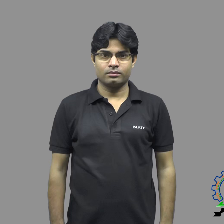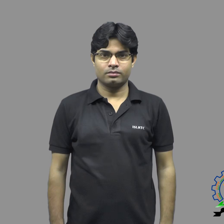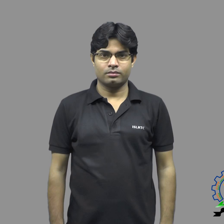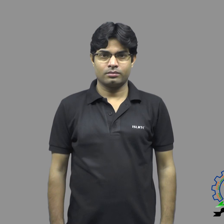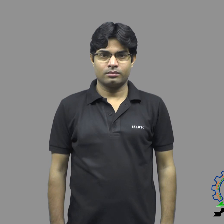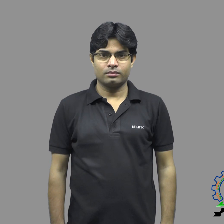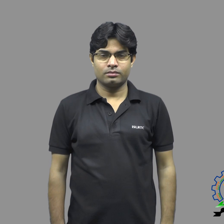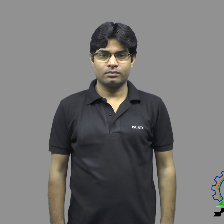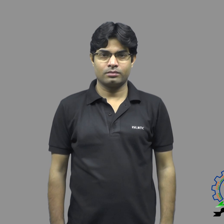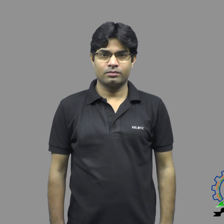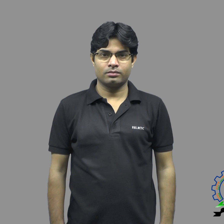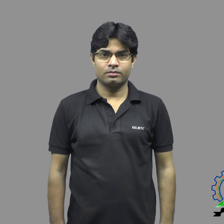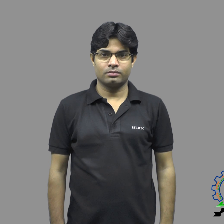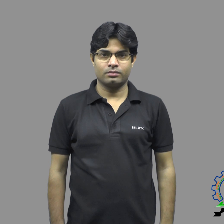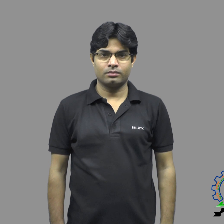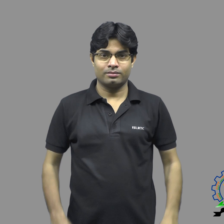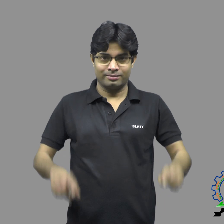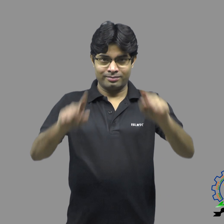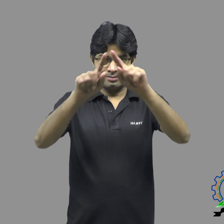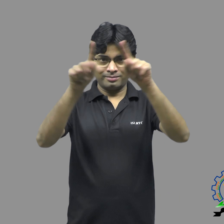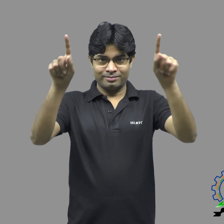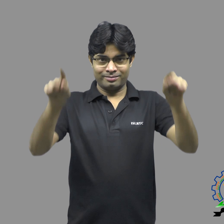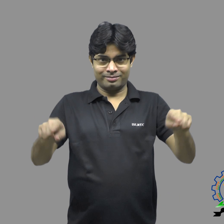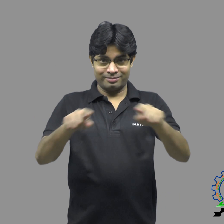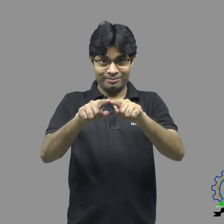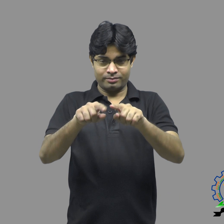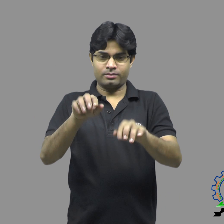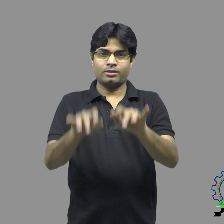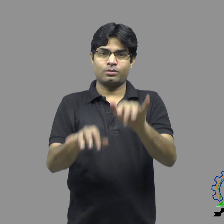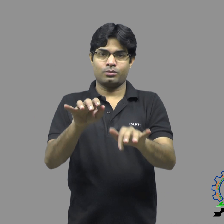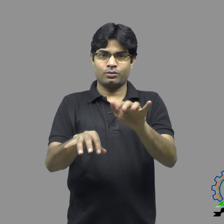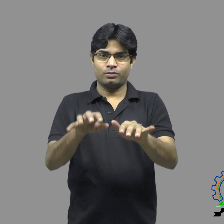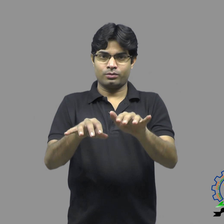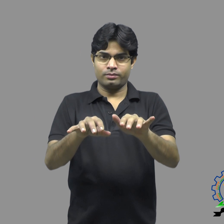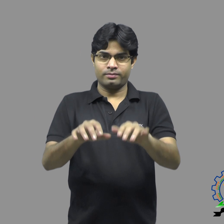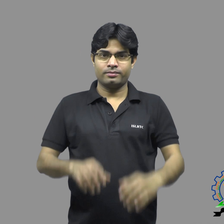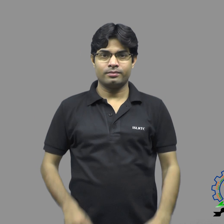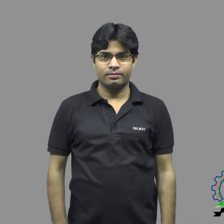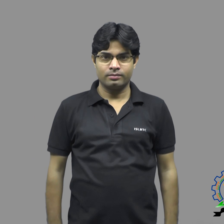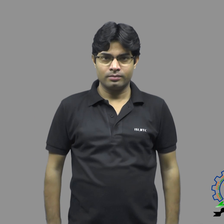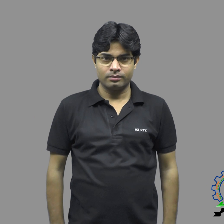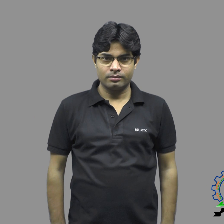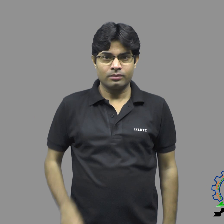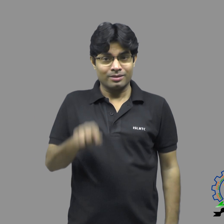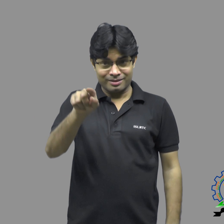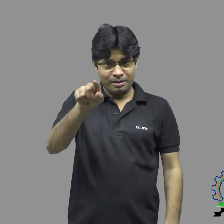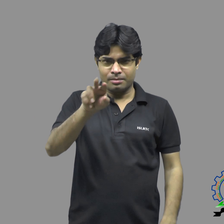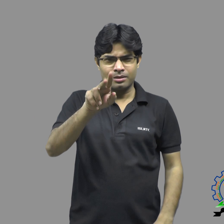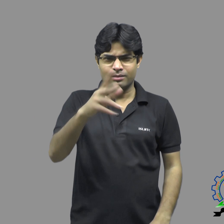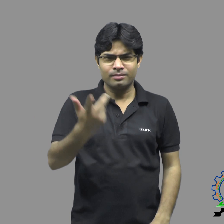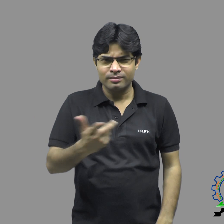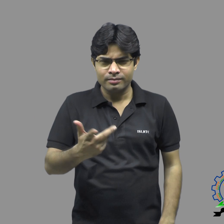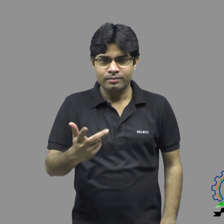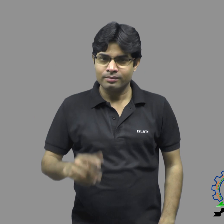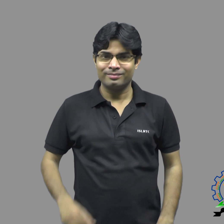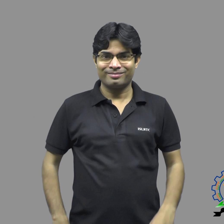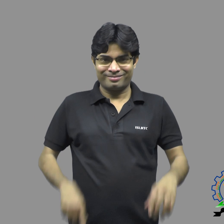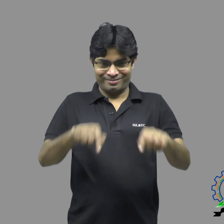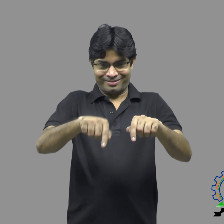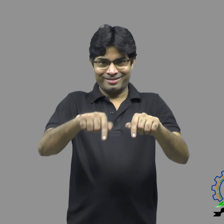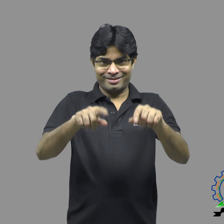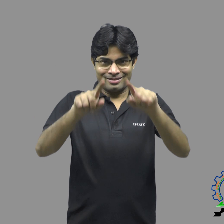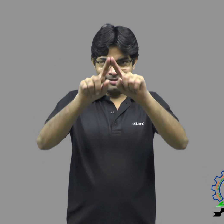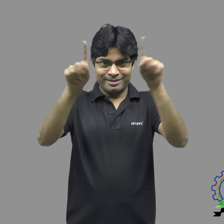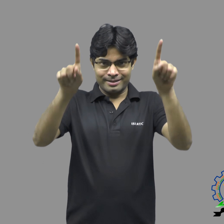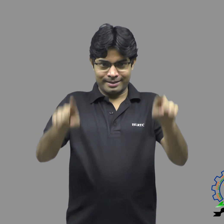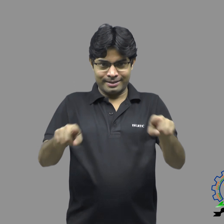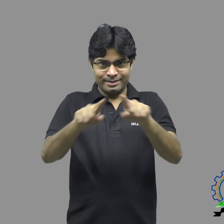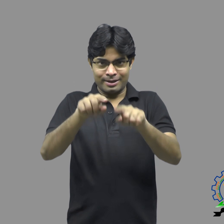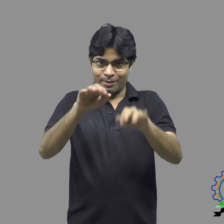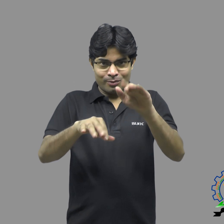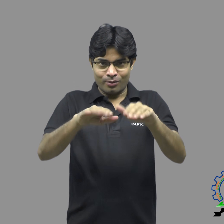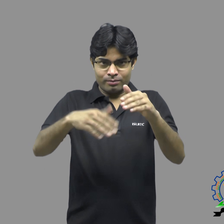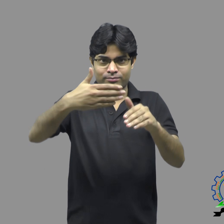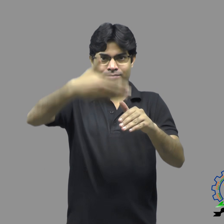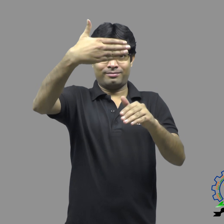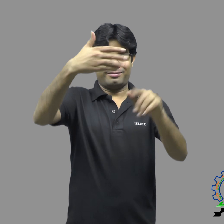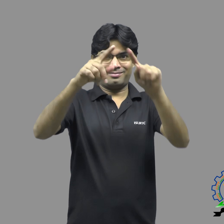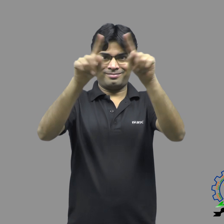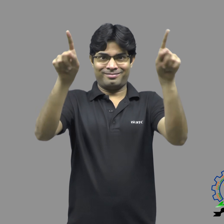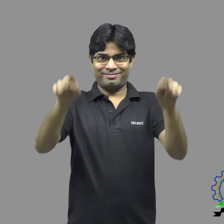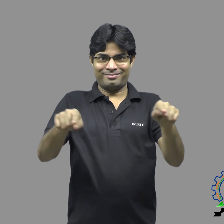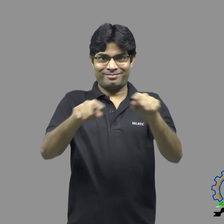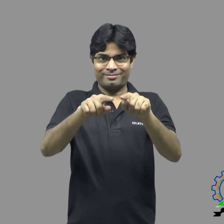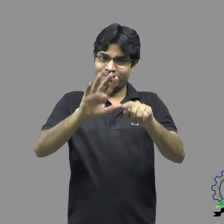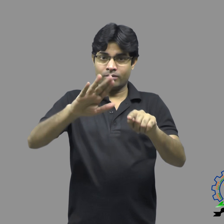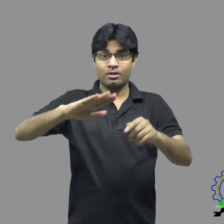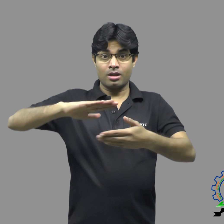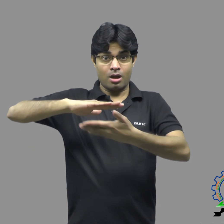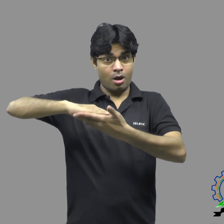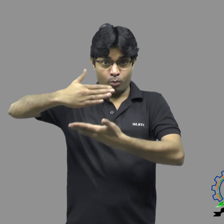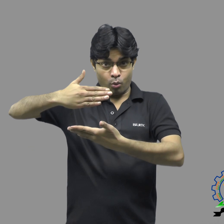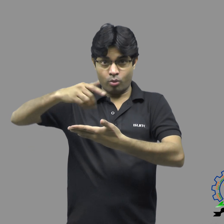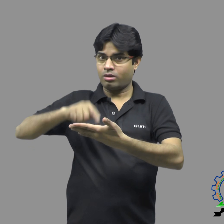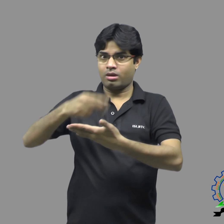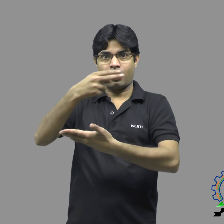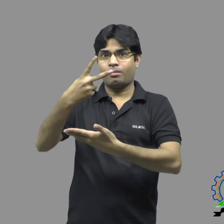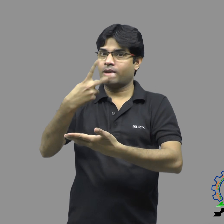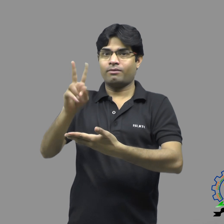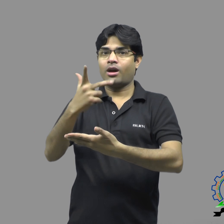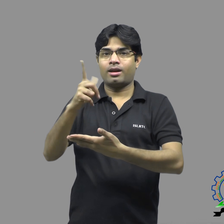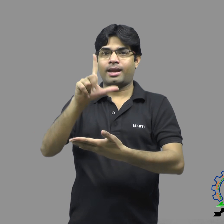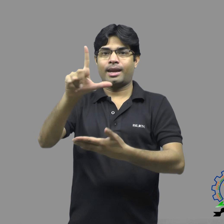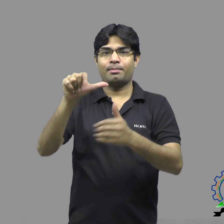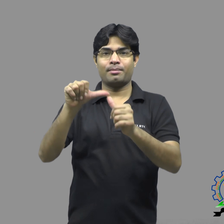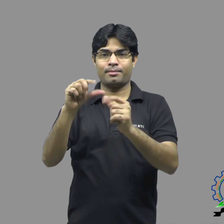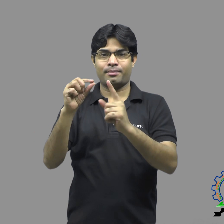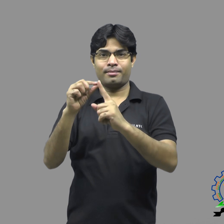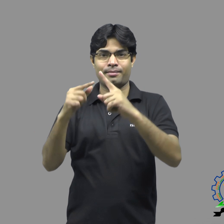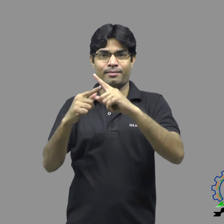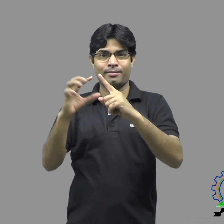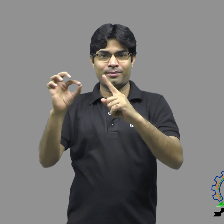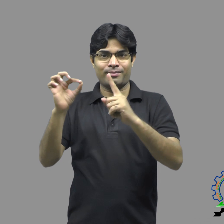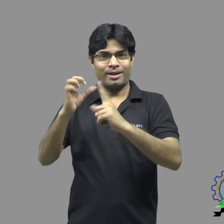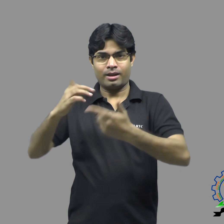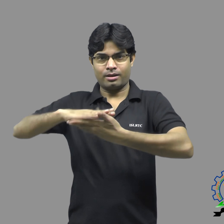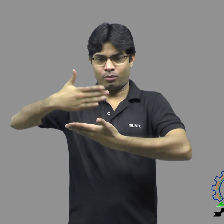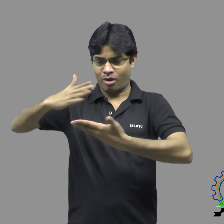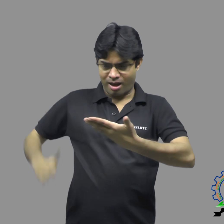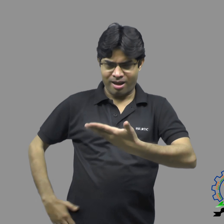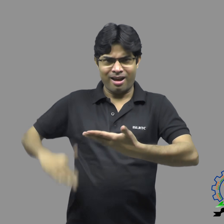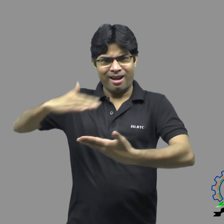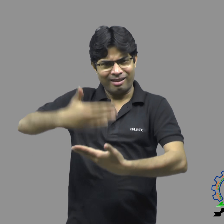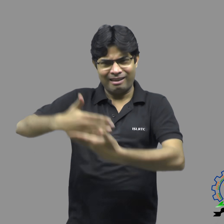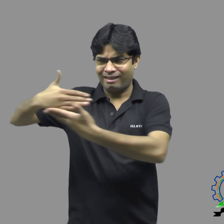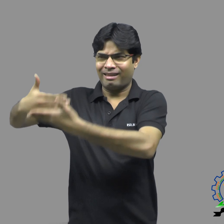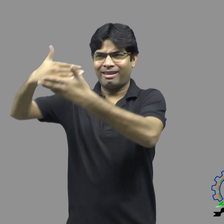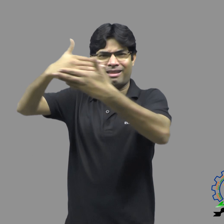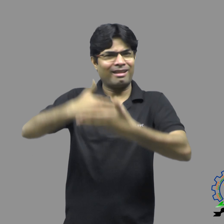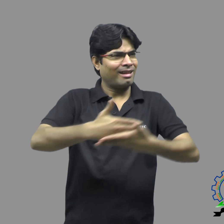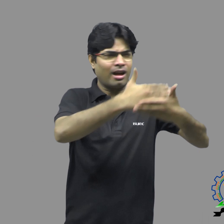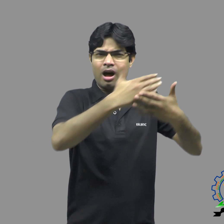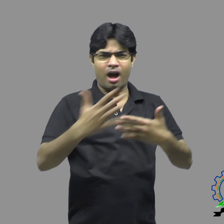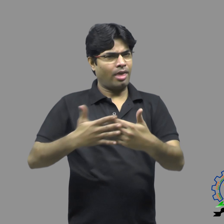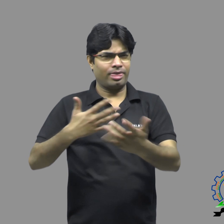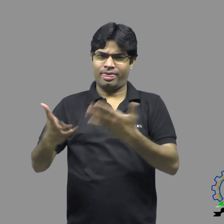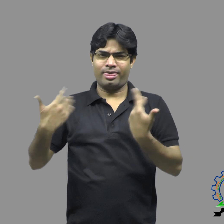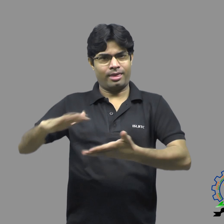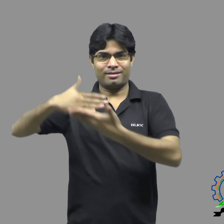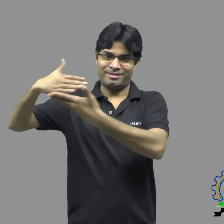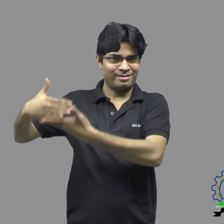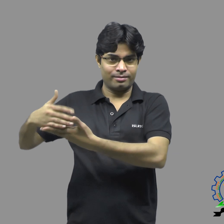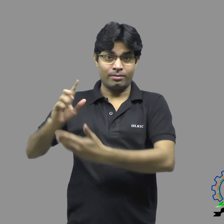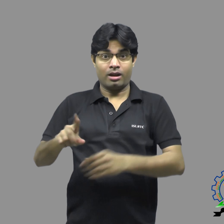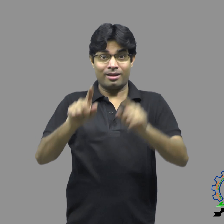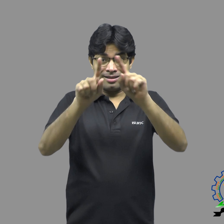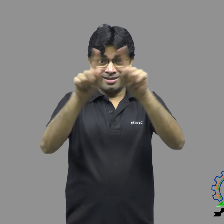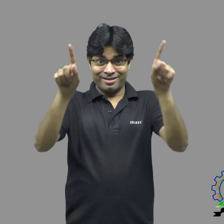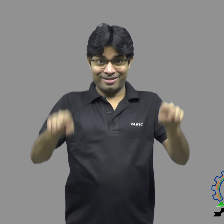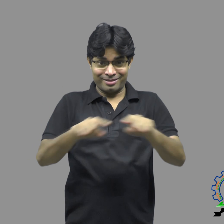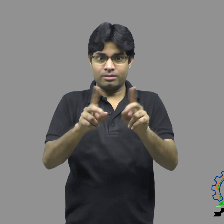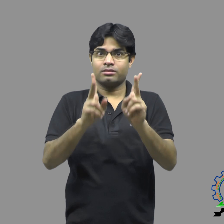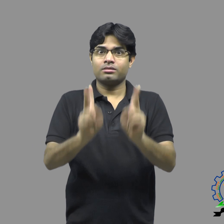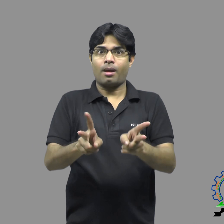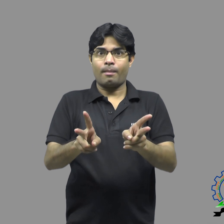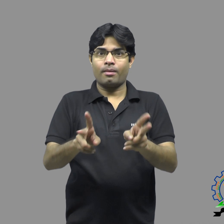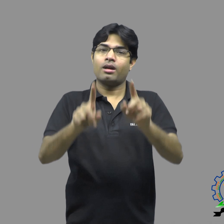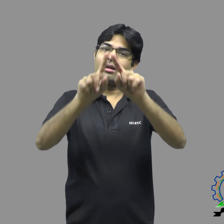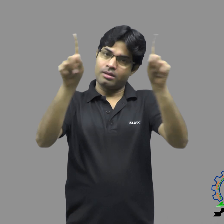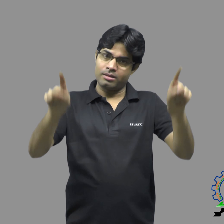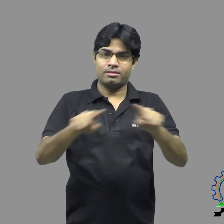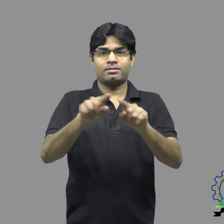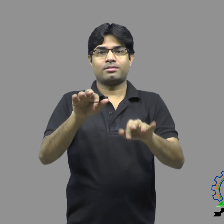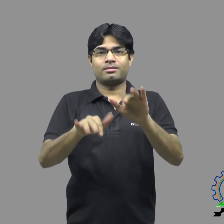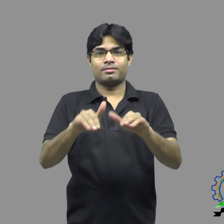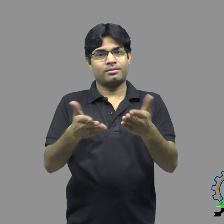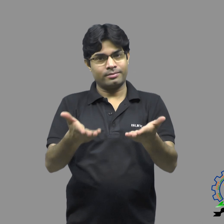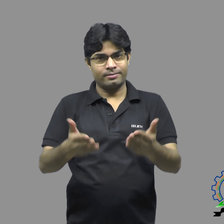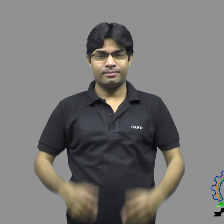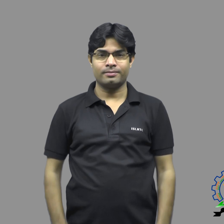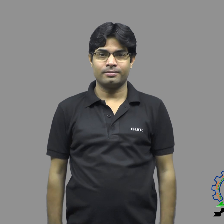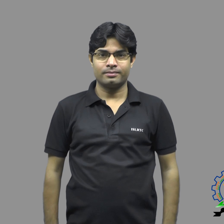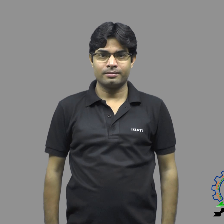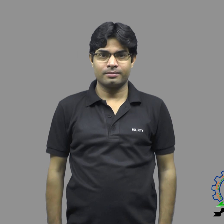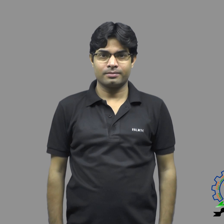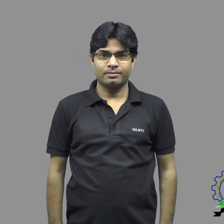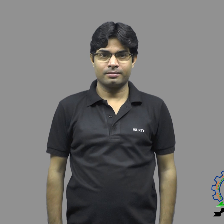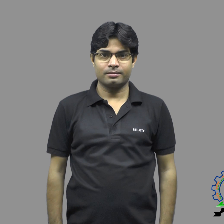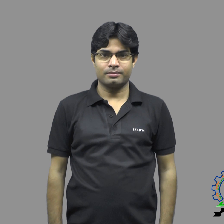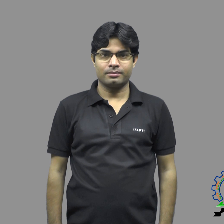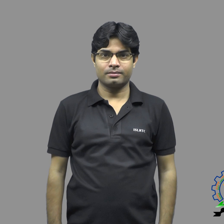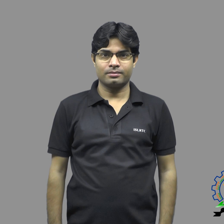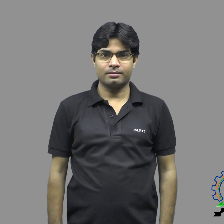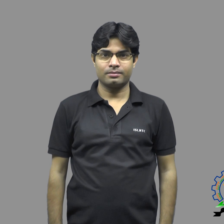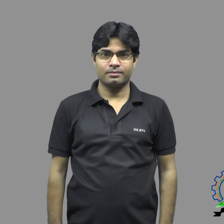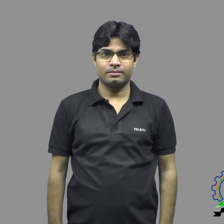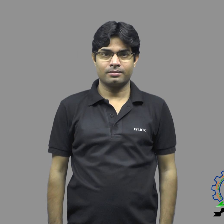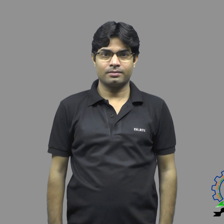Desktop